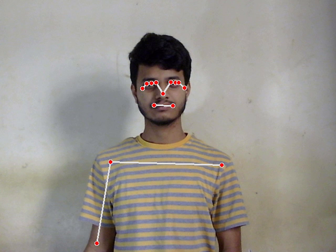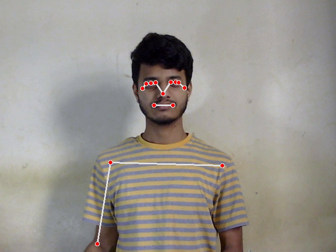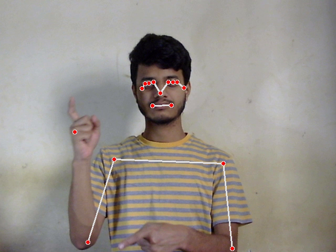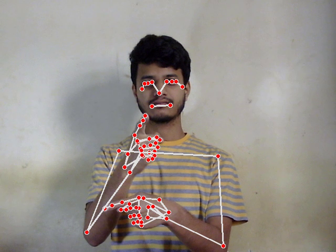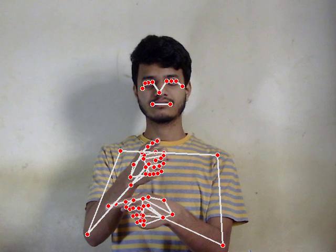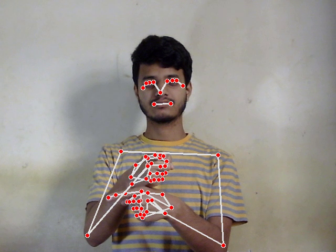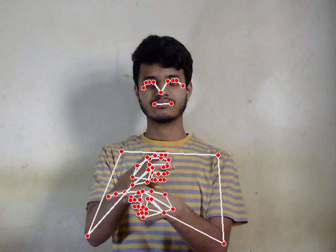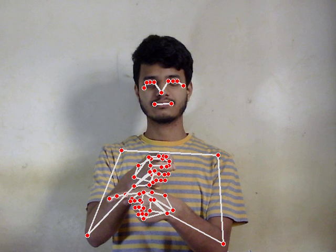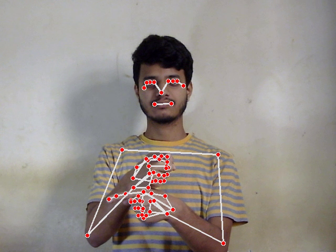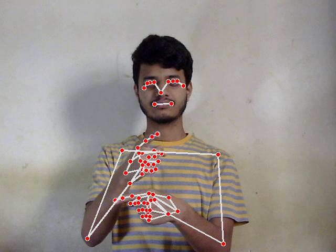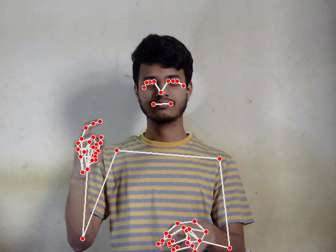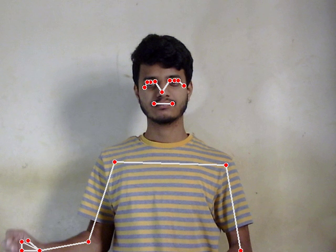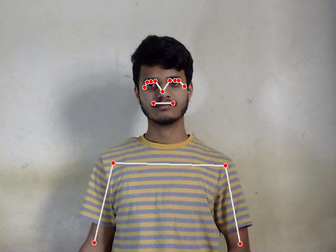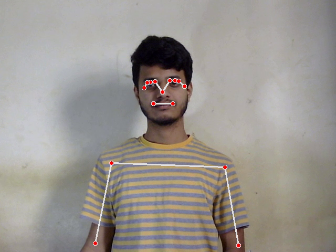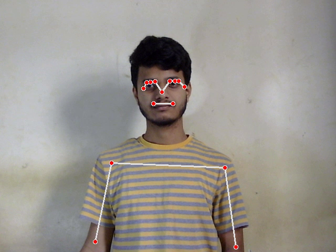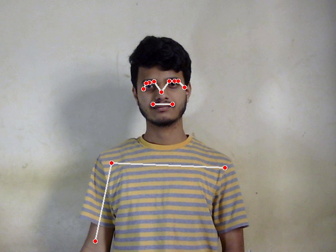right